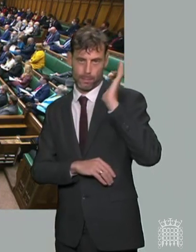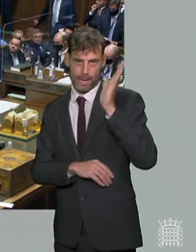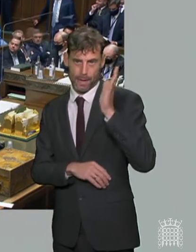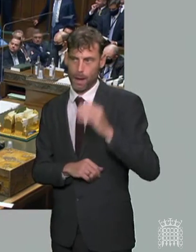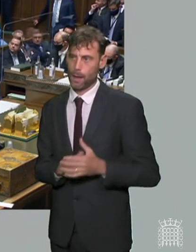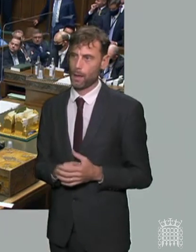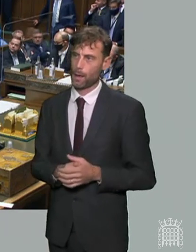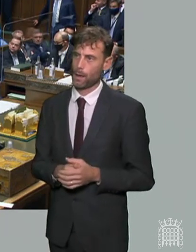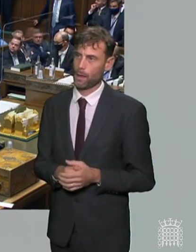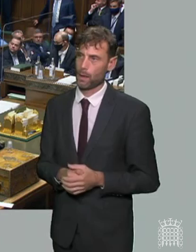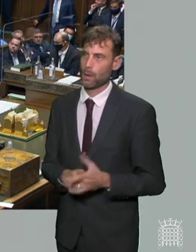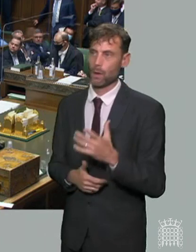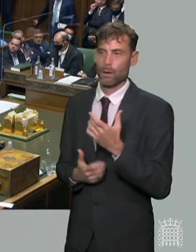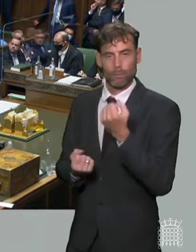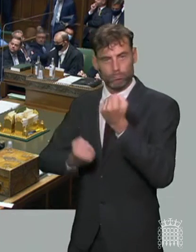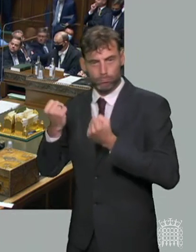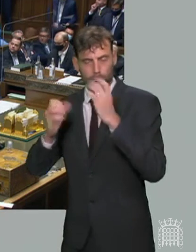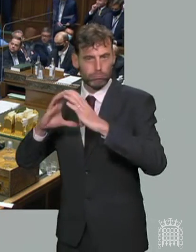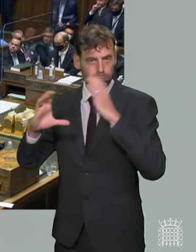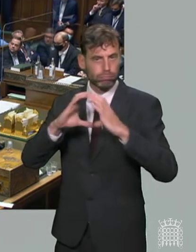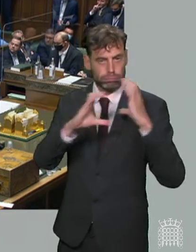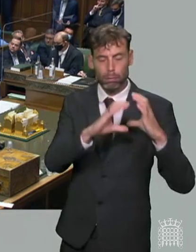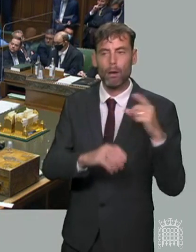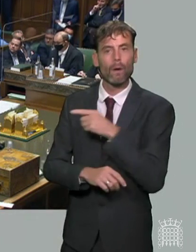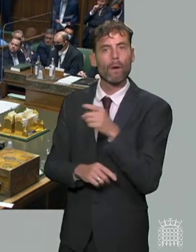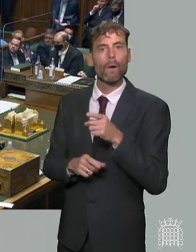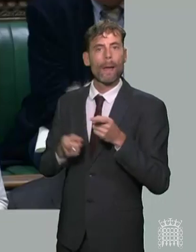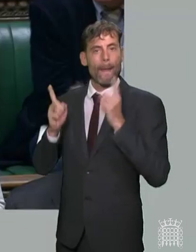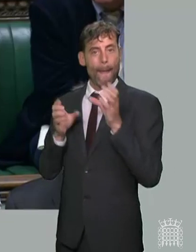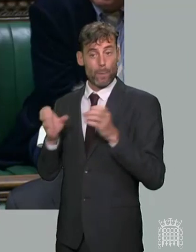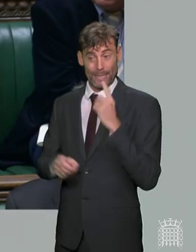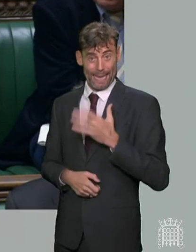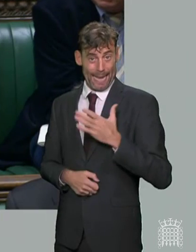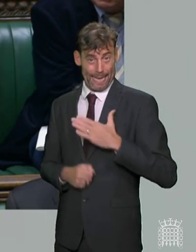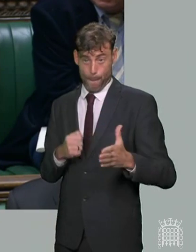Be it farm workers or lorry drivers, my employers are saying that they want more staff.